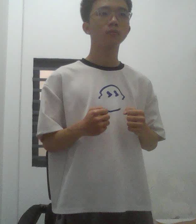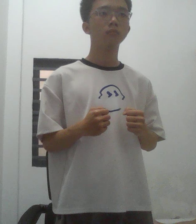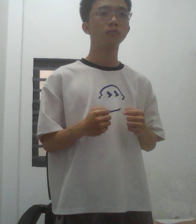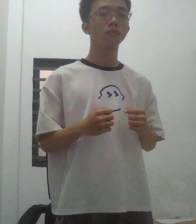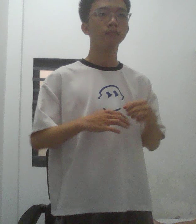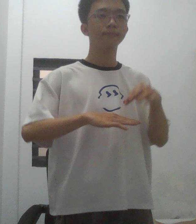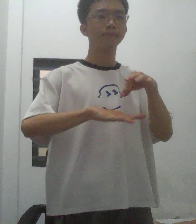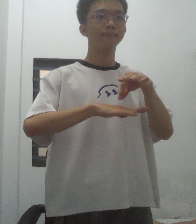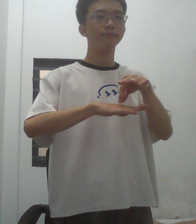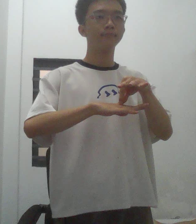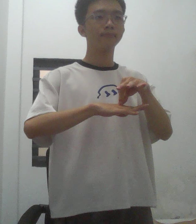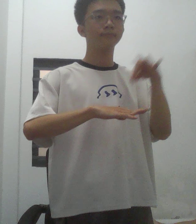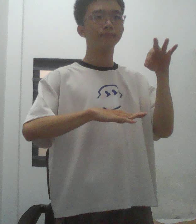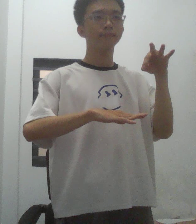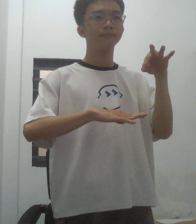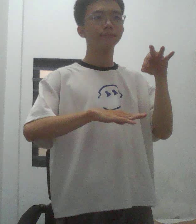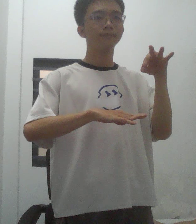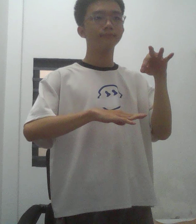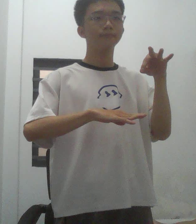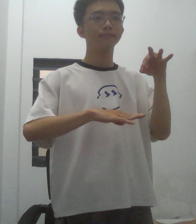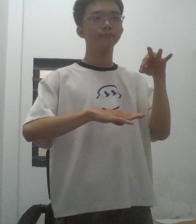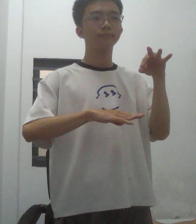tuan